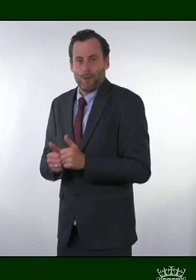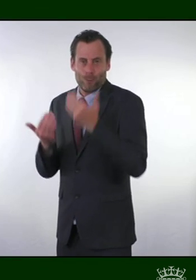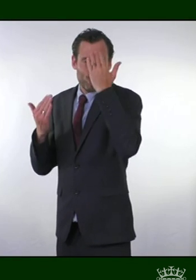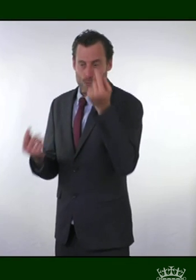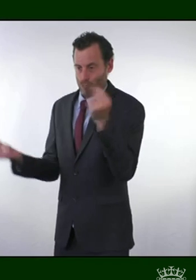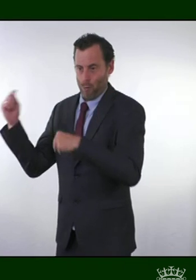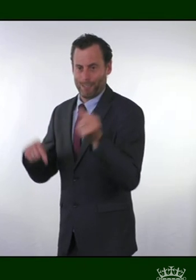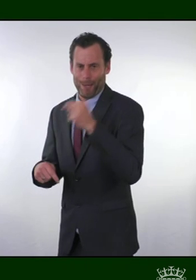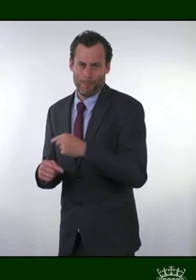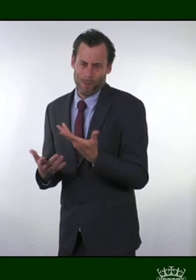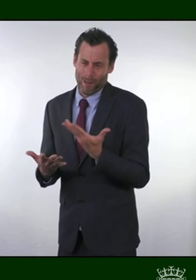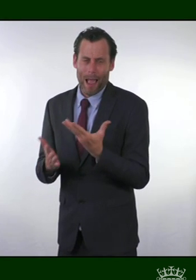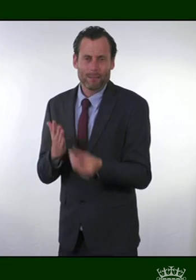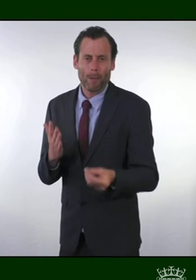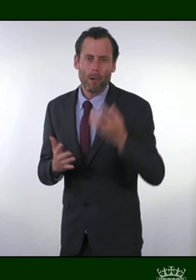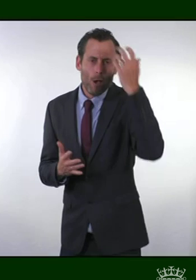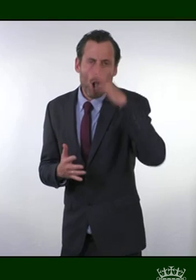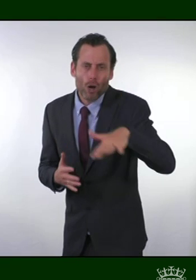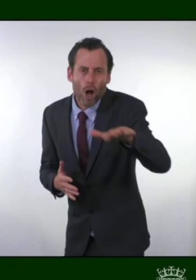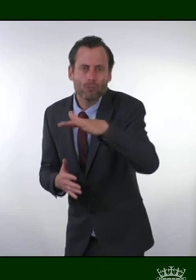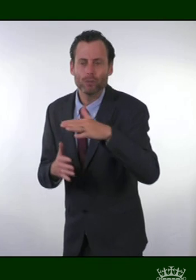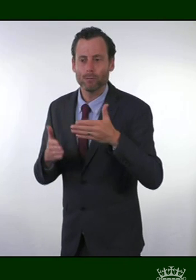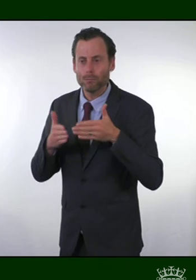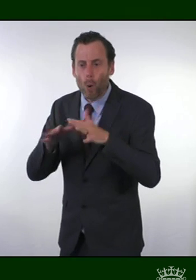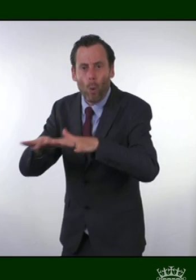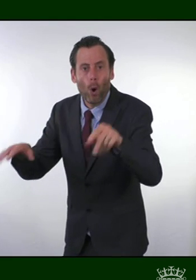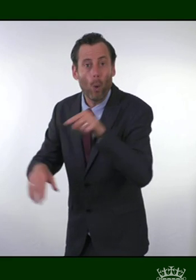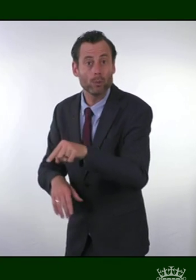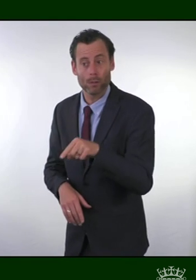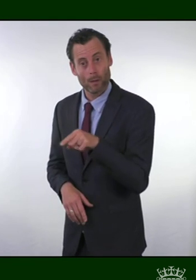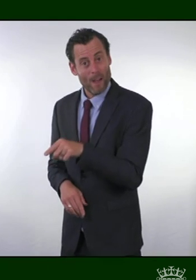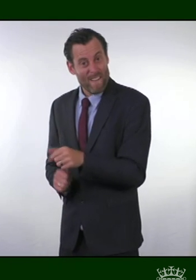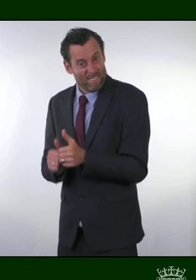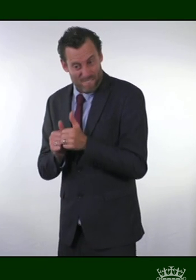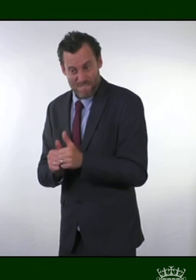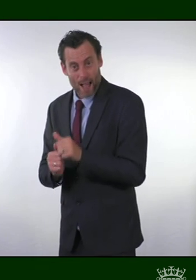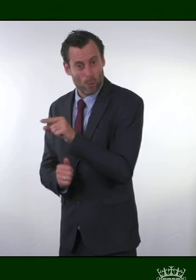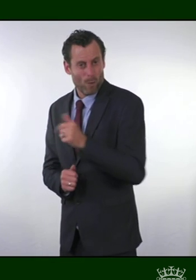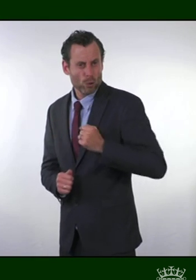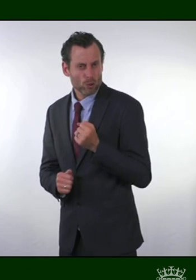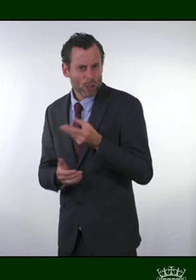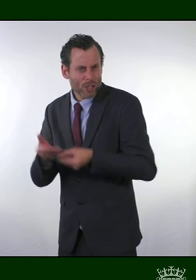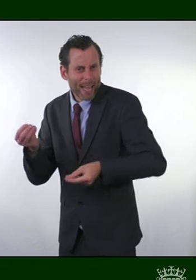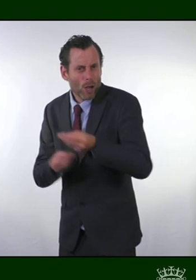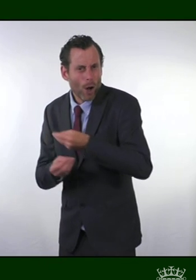Rural communities and coastal communities especially play a disproportionately important part in the Scottish economy.